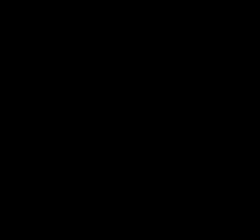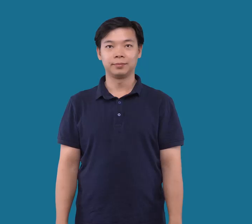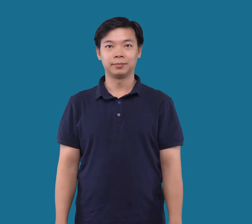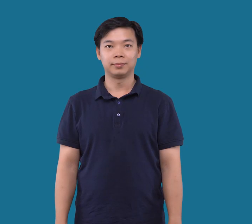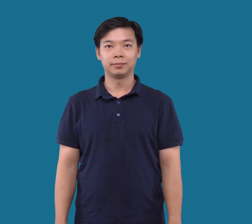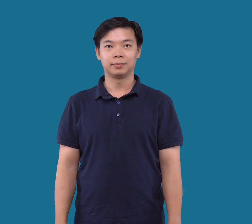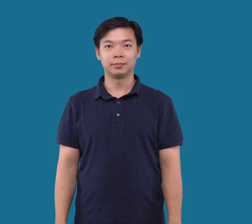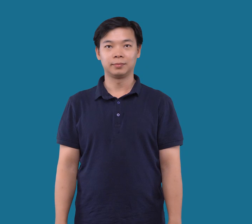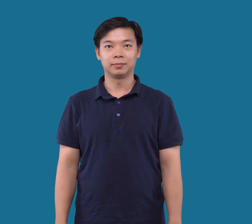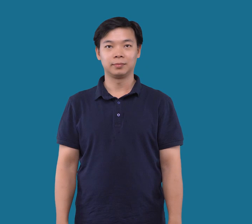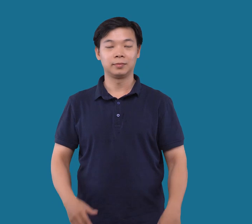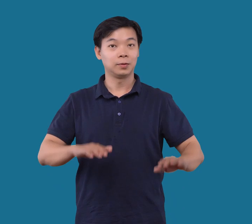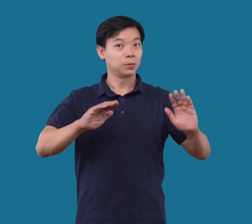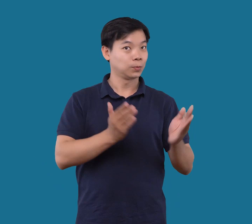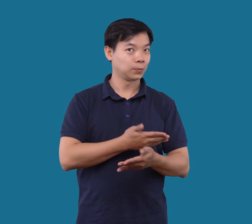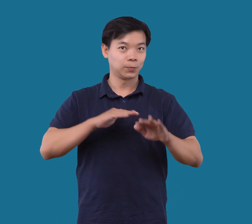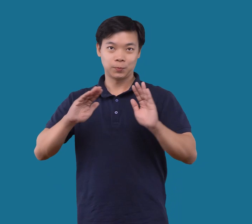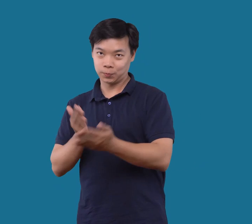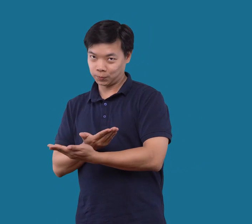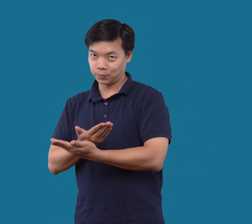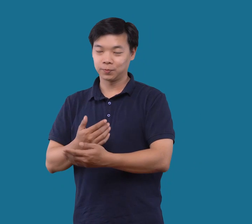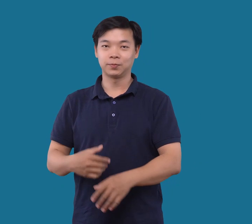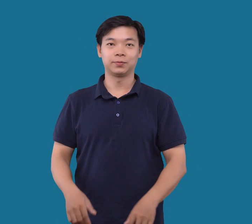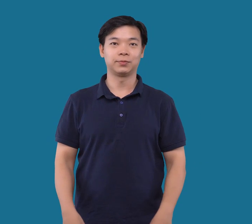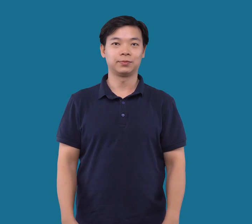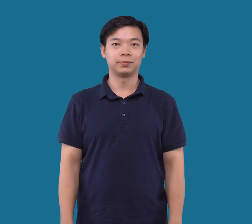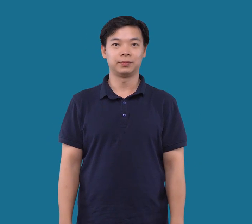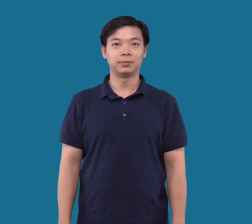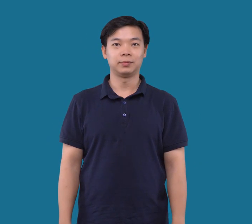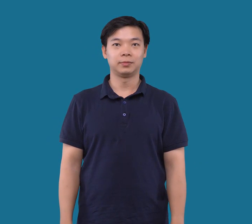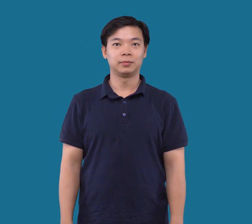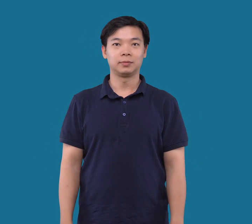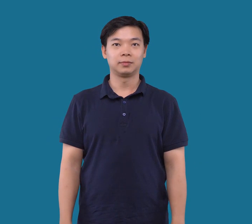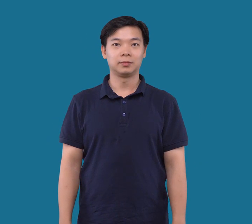đổi mới